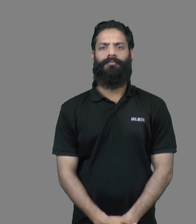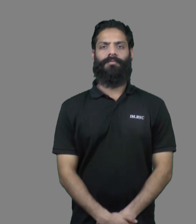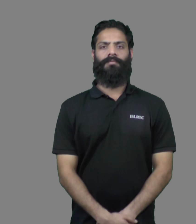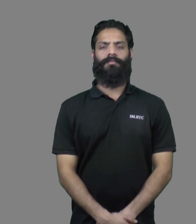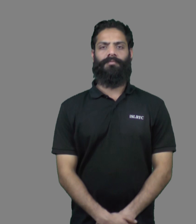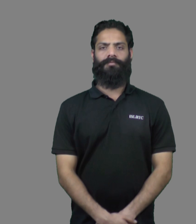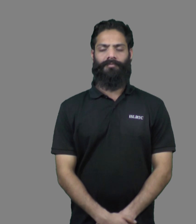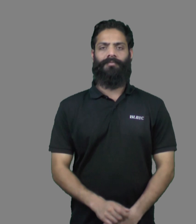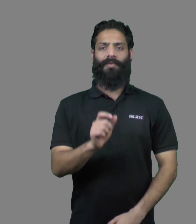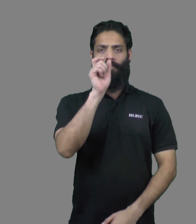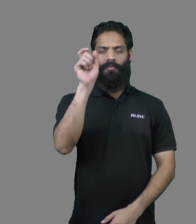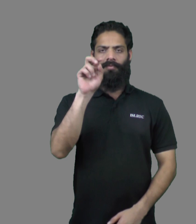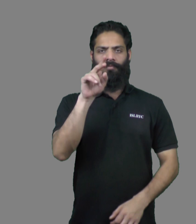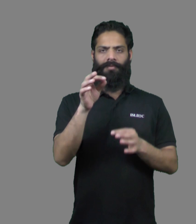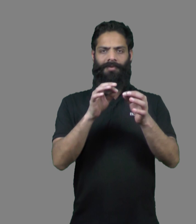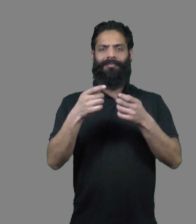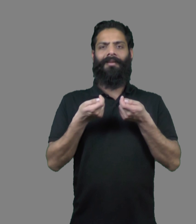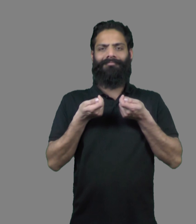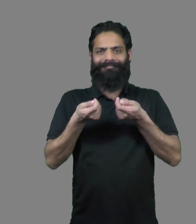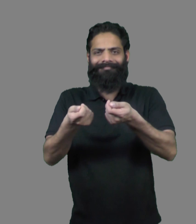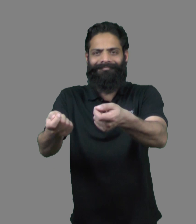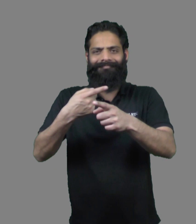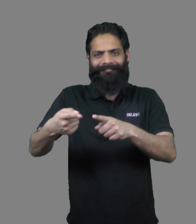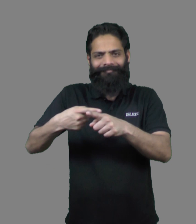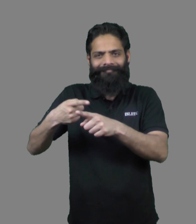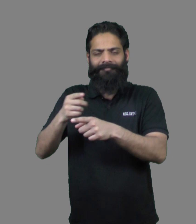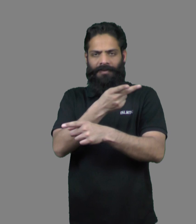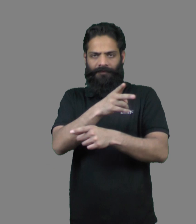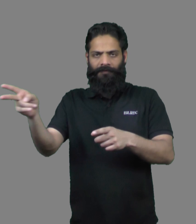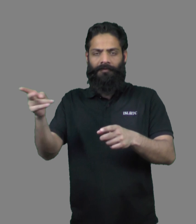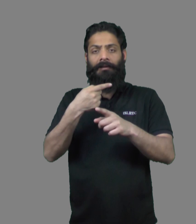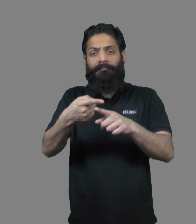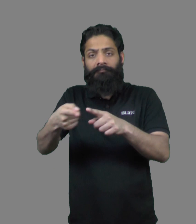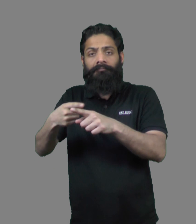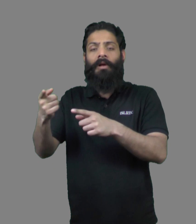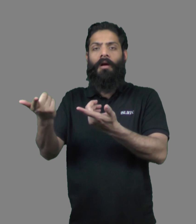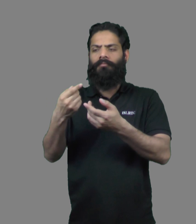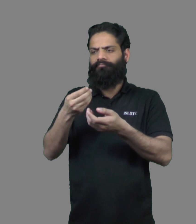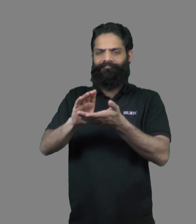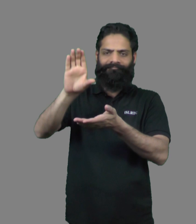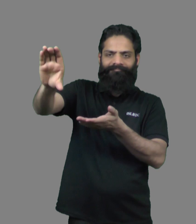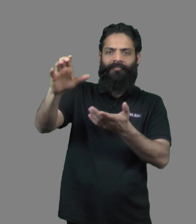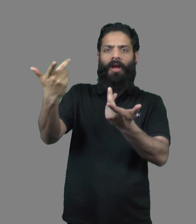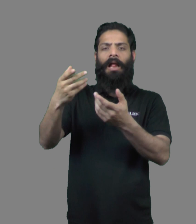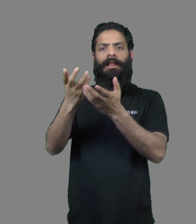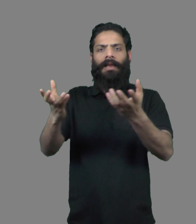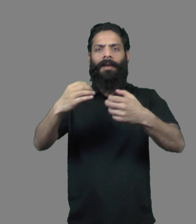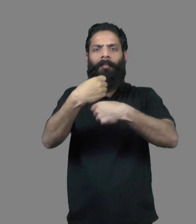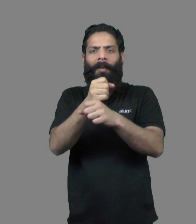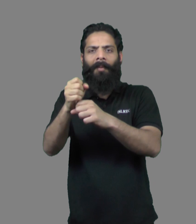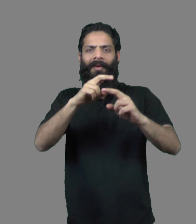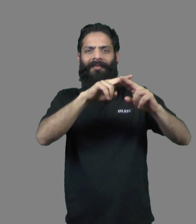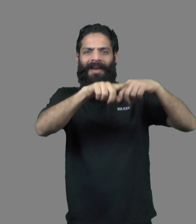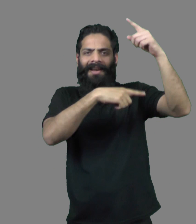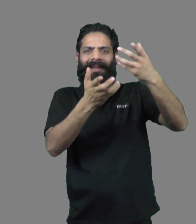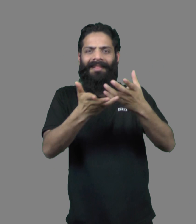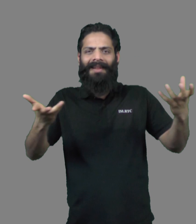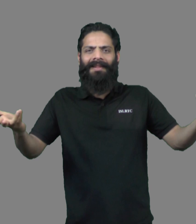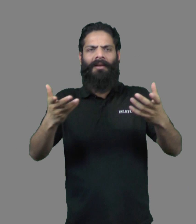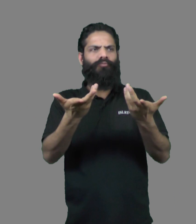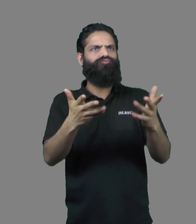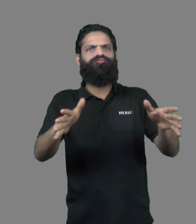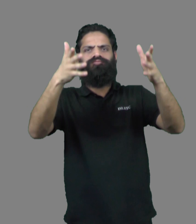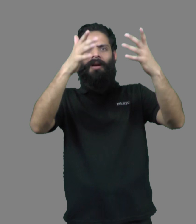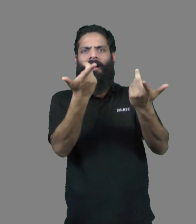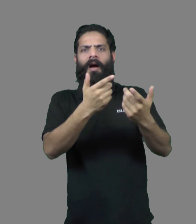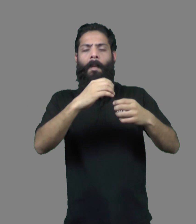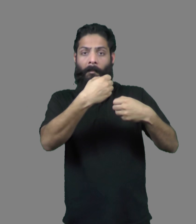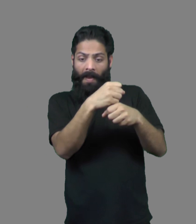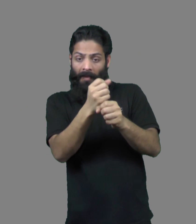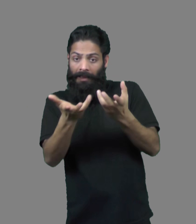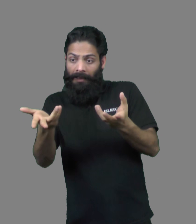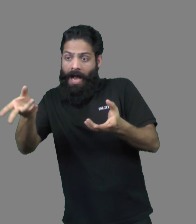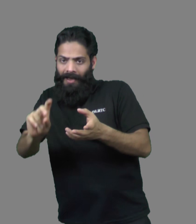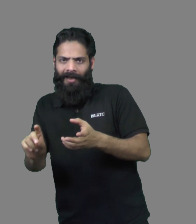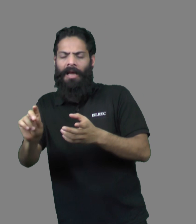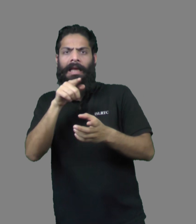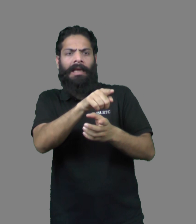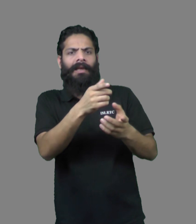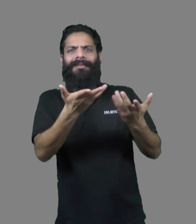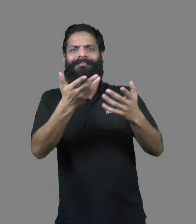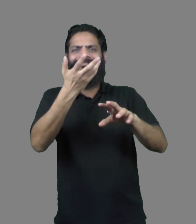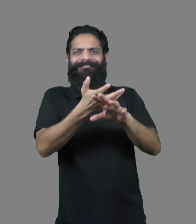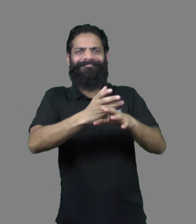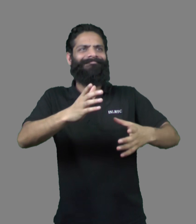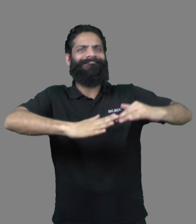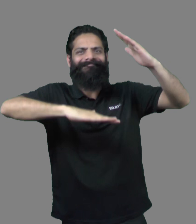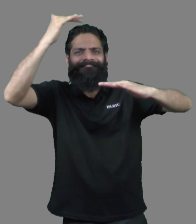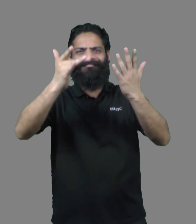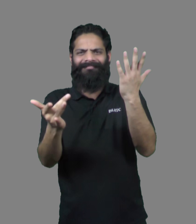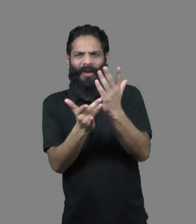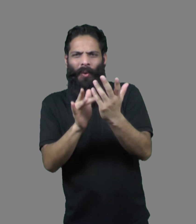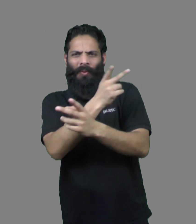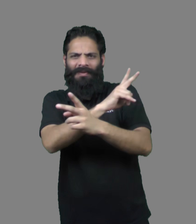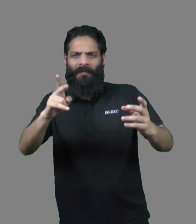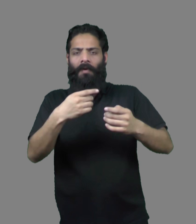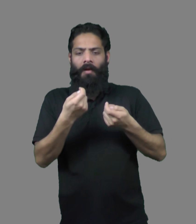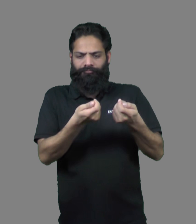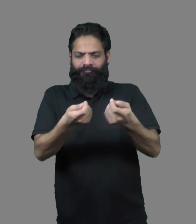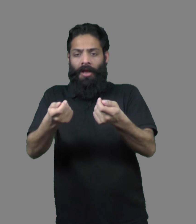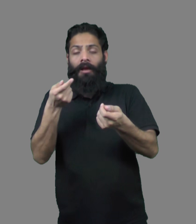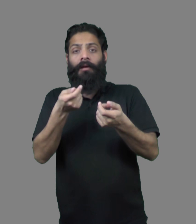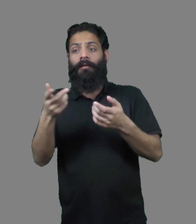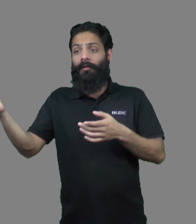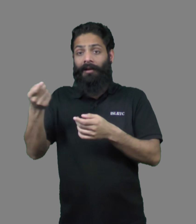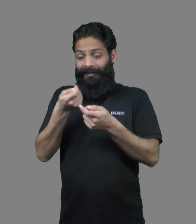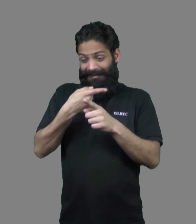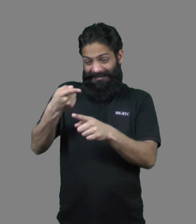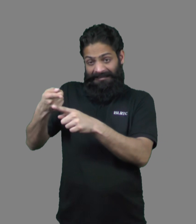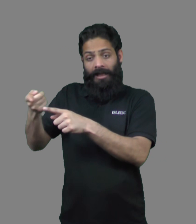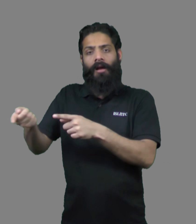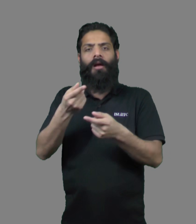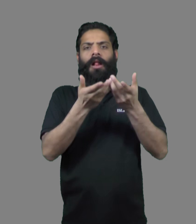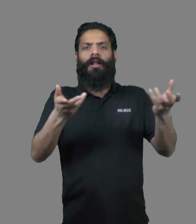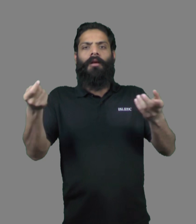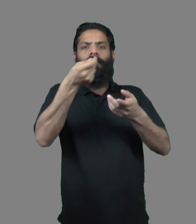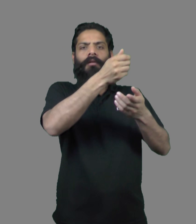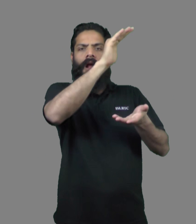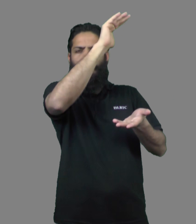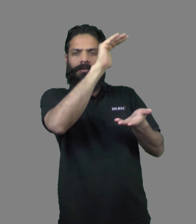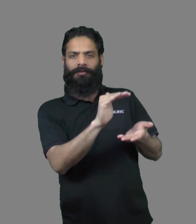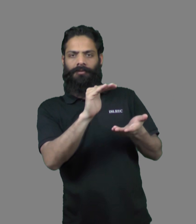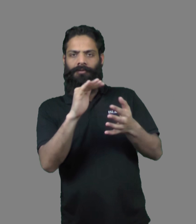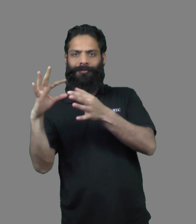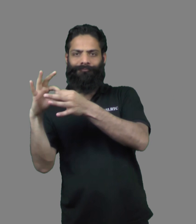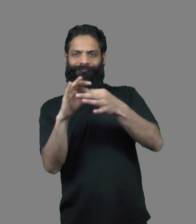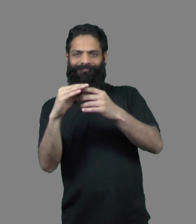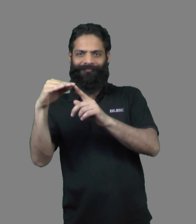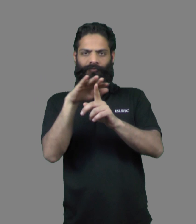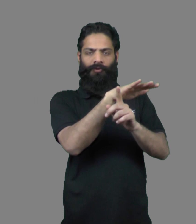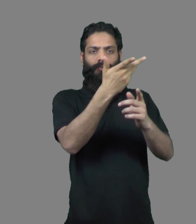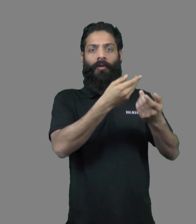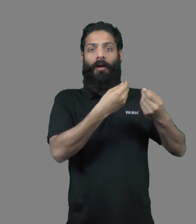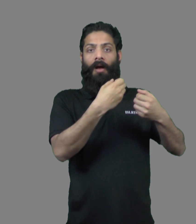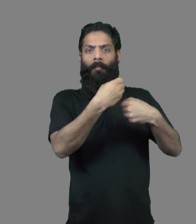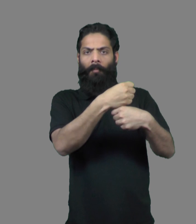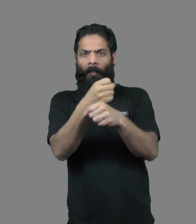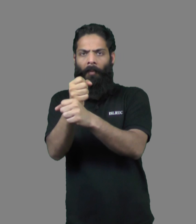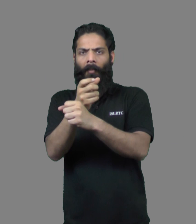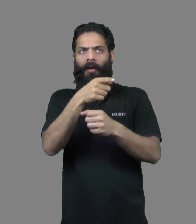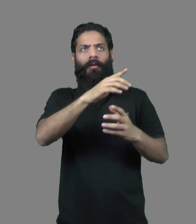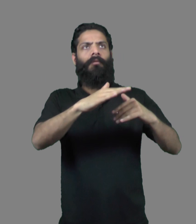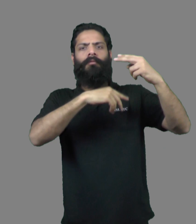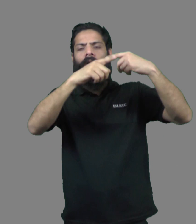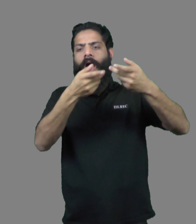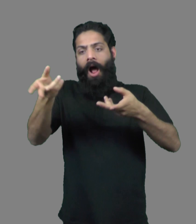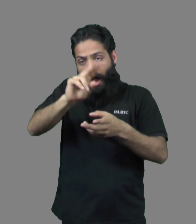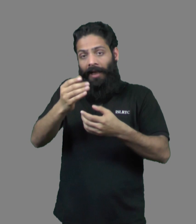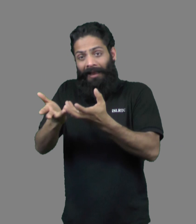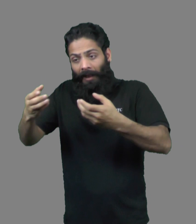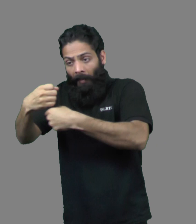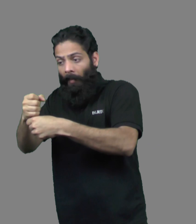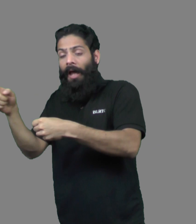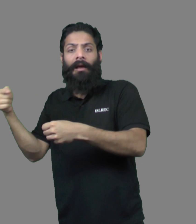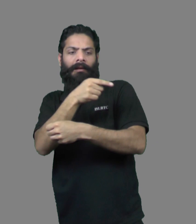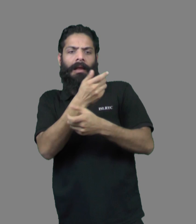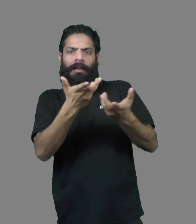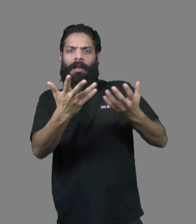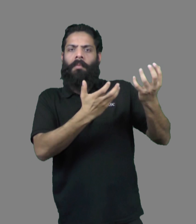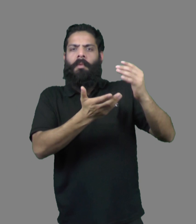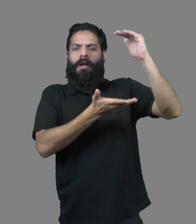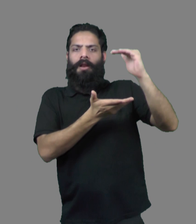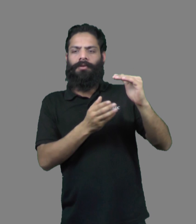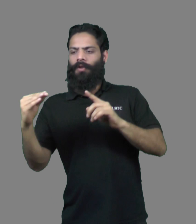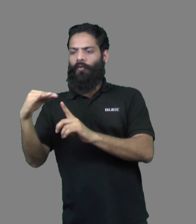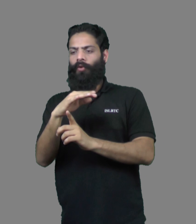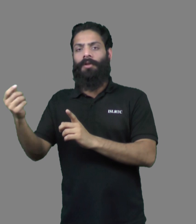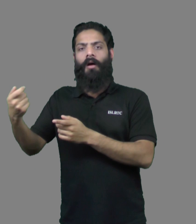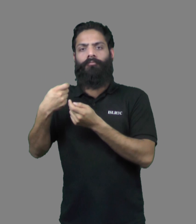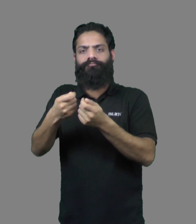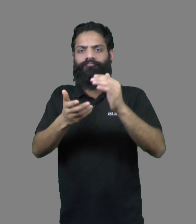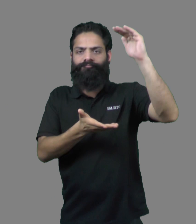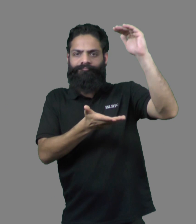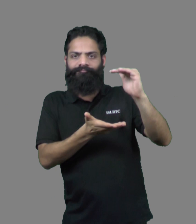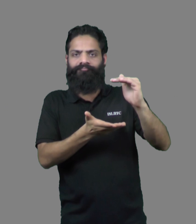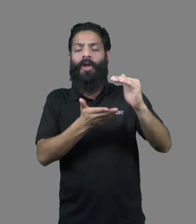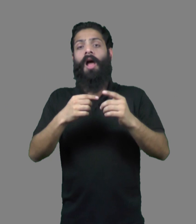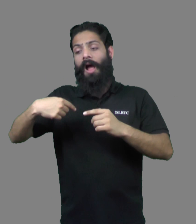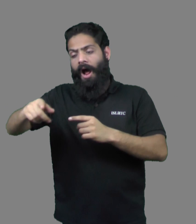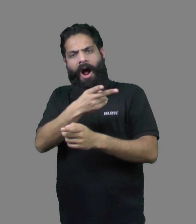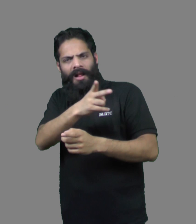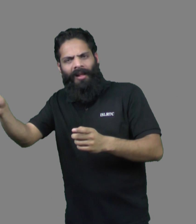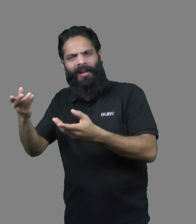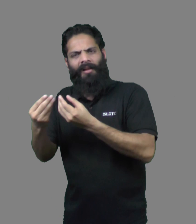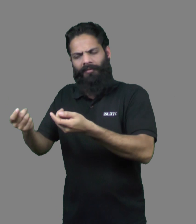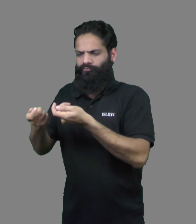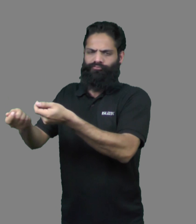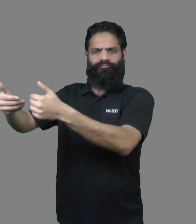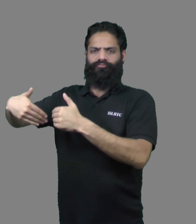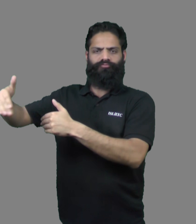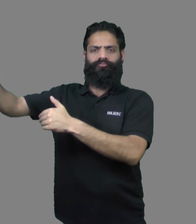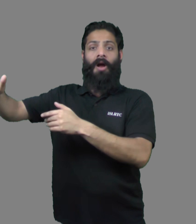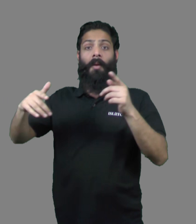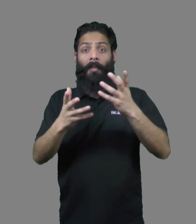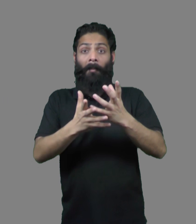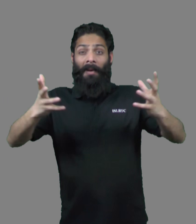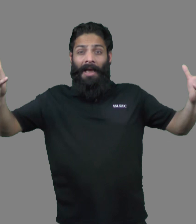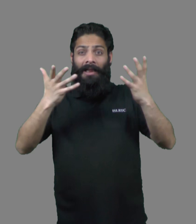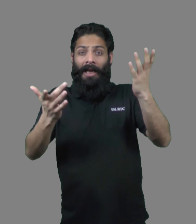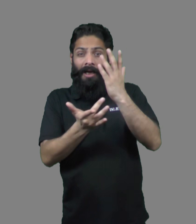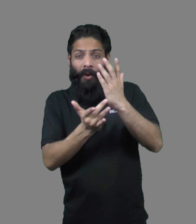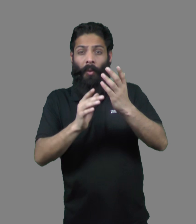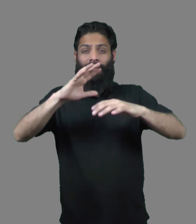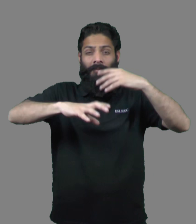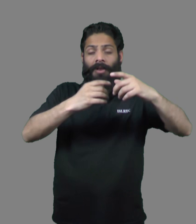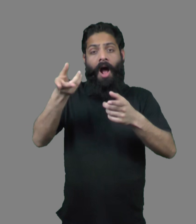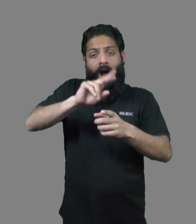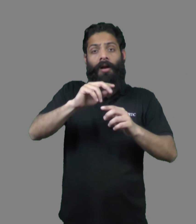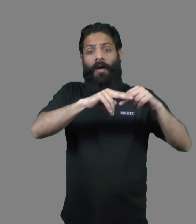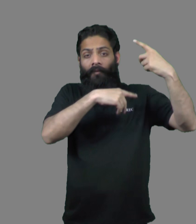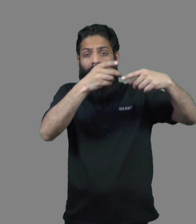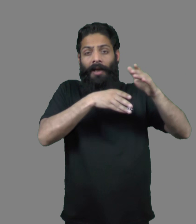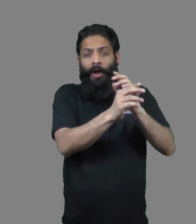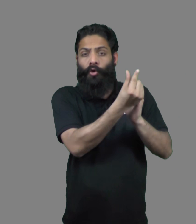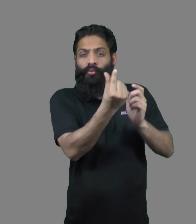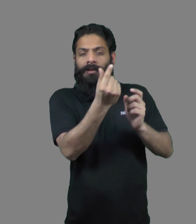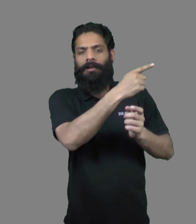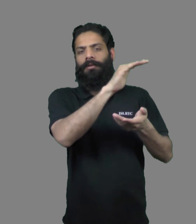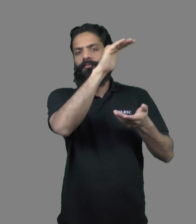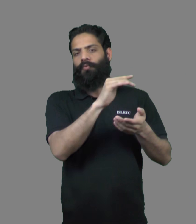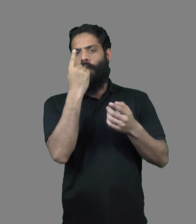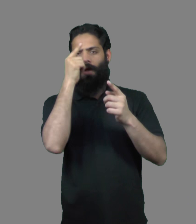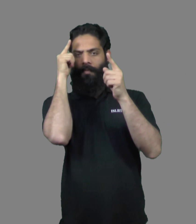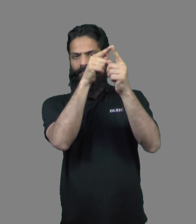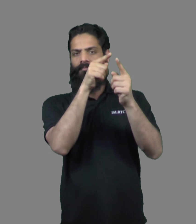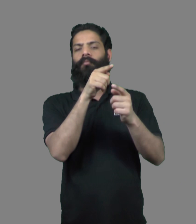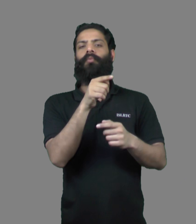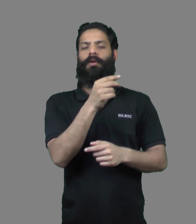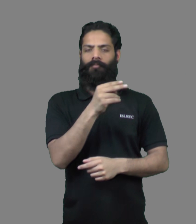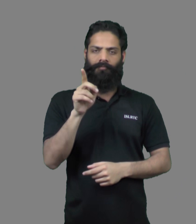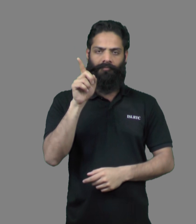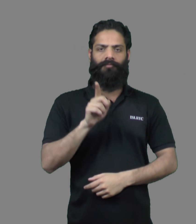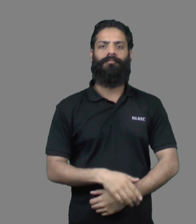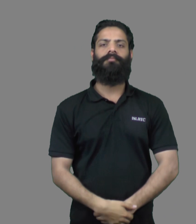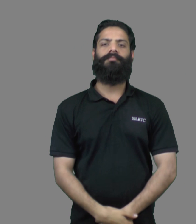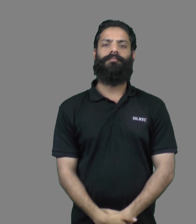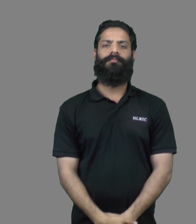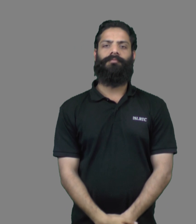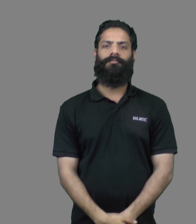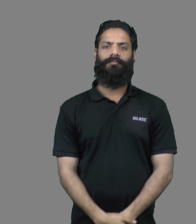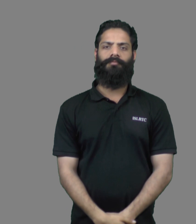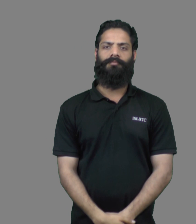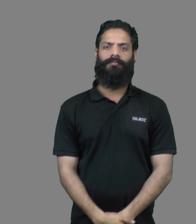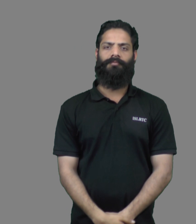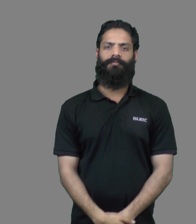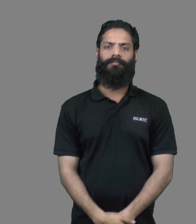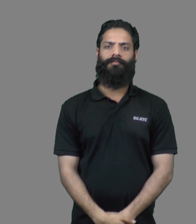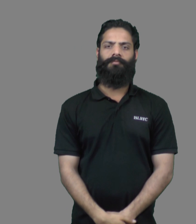Exhaustive Expenditures